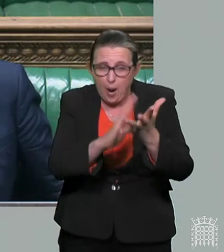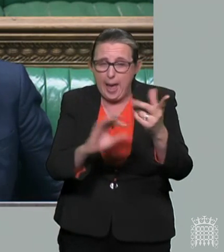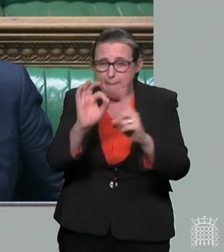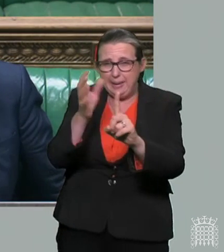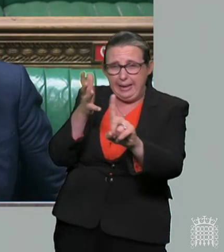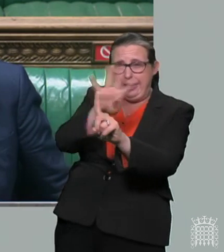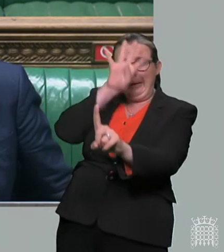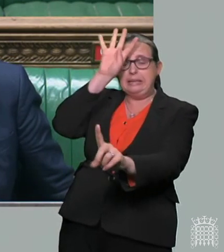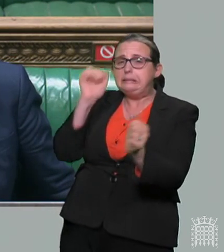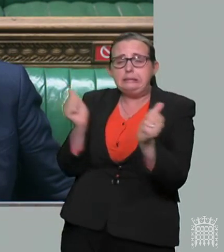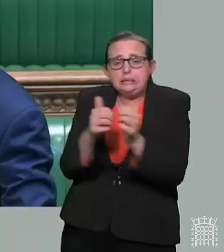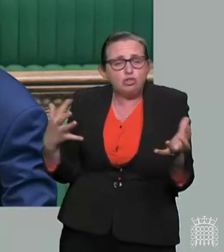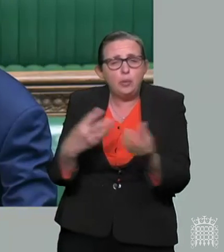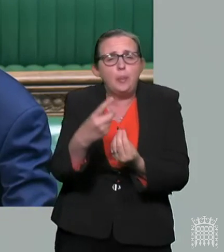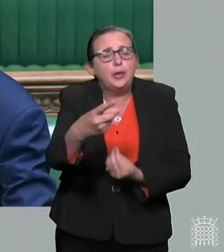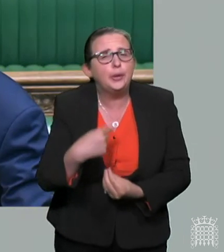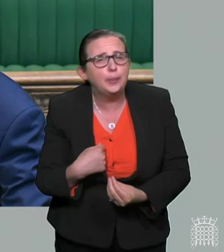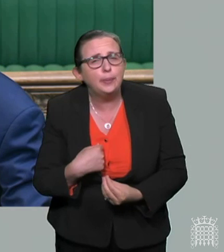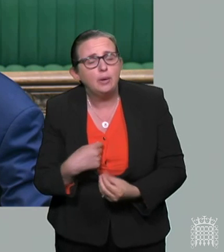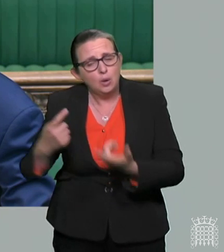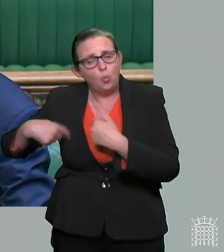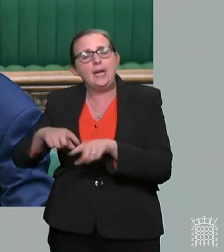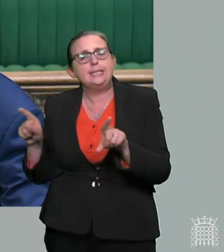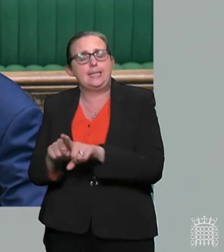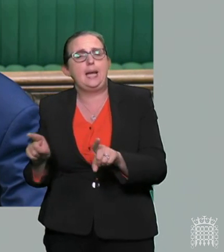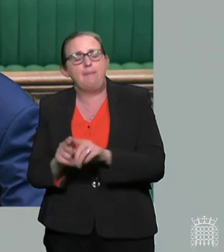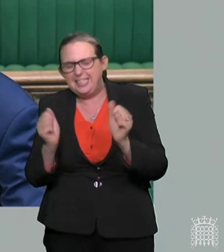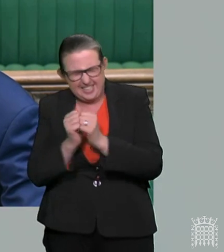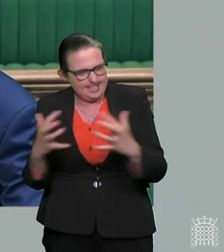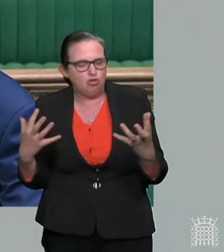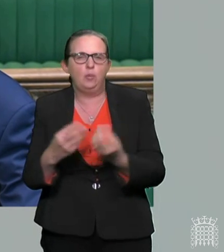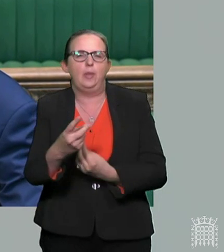We can all see what has happened here.